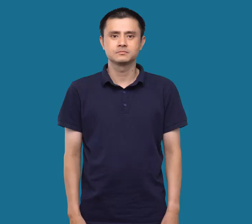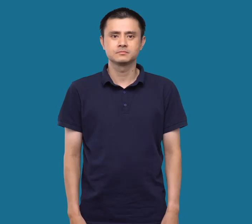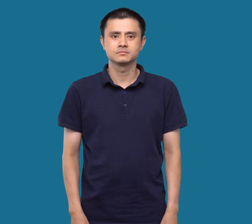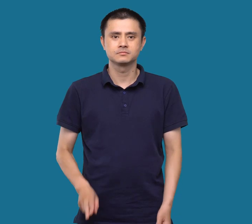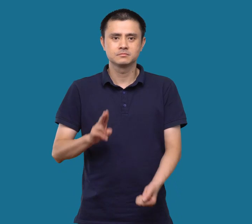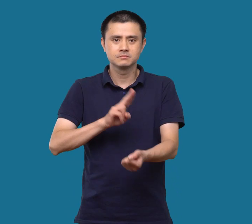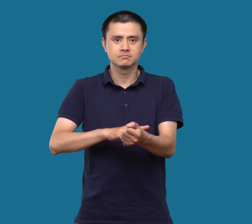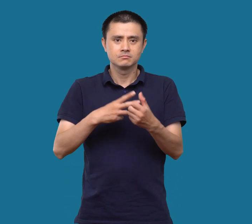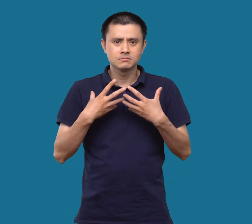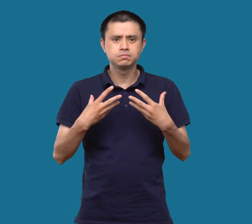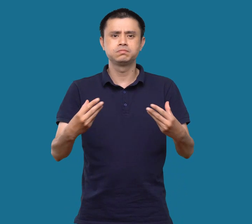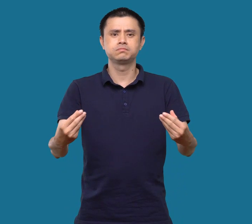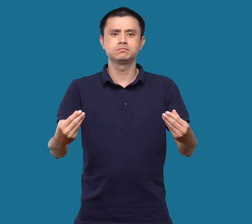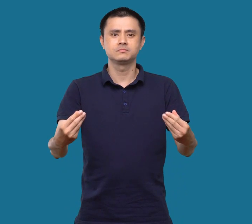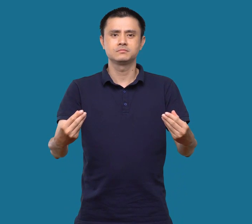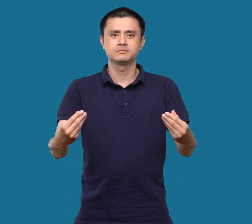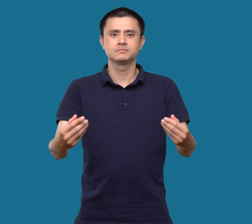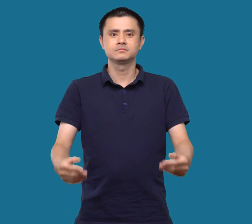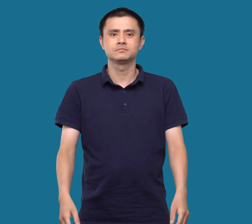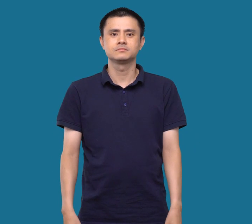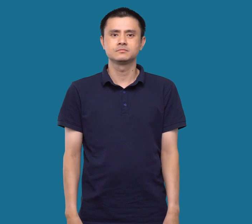khỏi bệnh